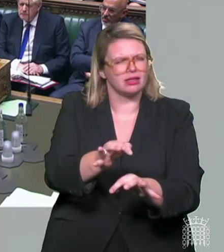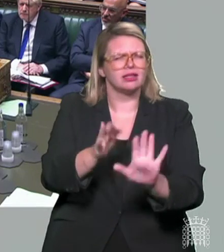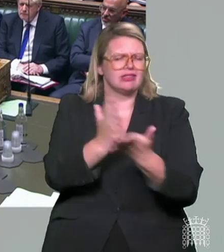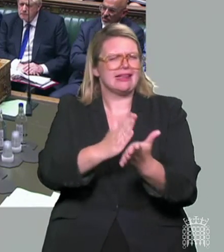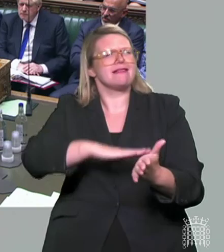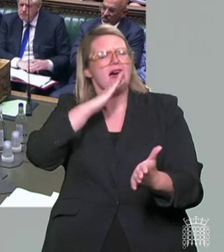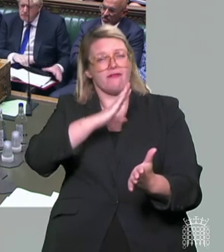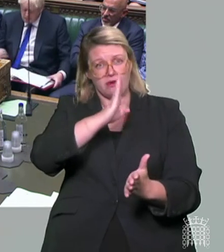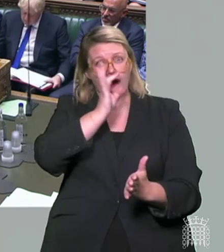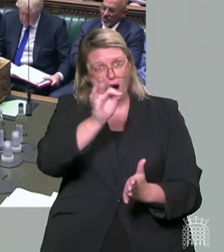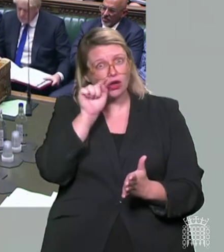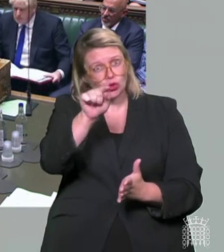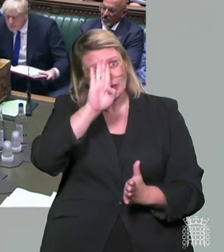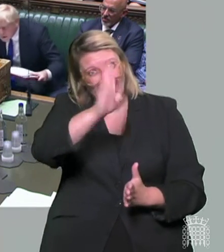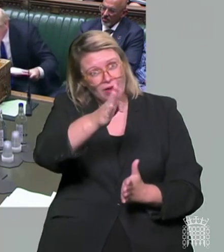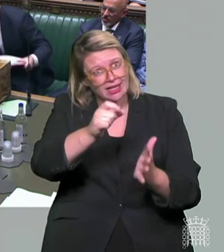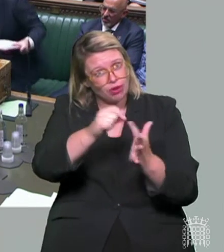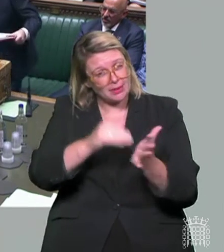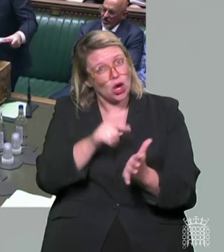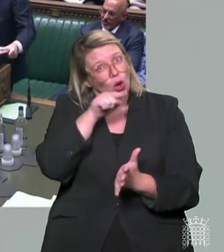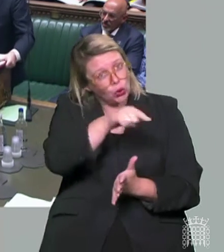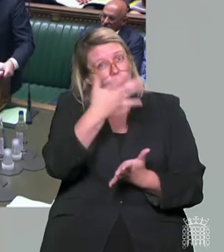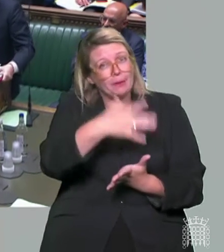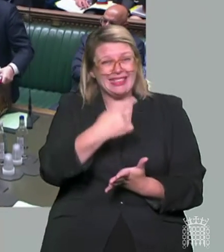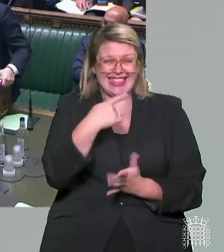Yes or no?